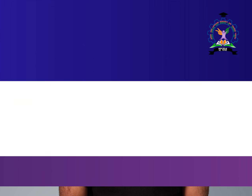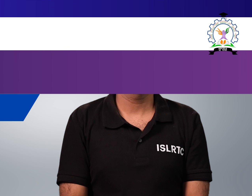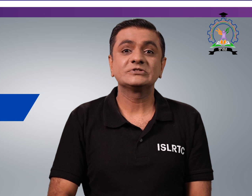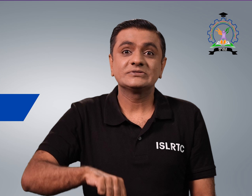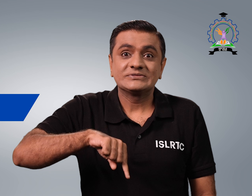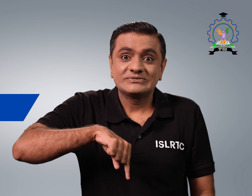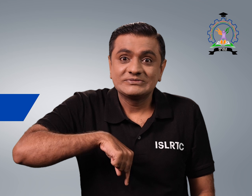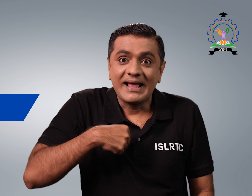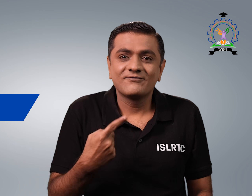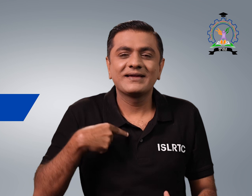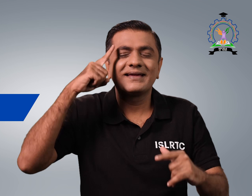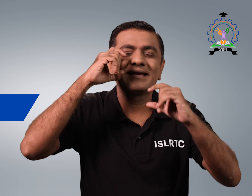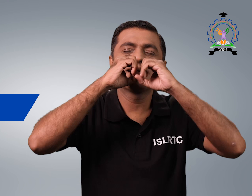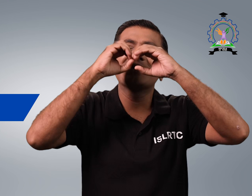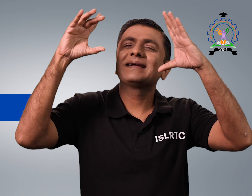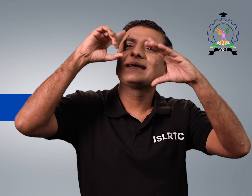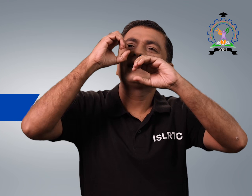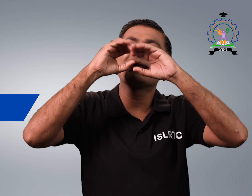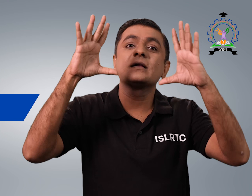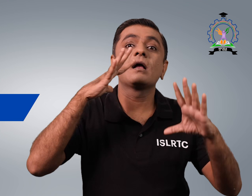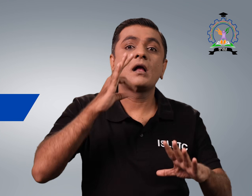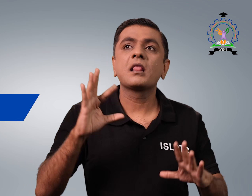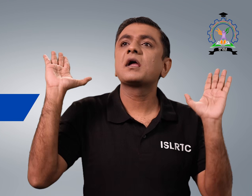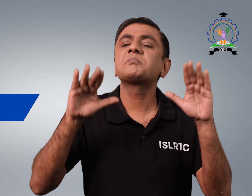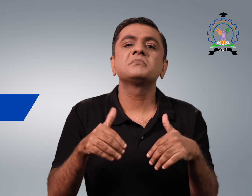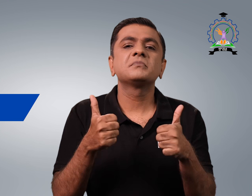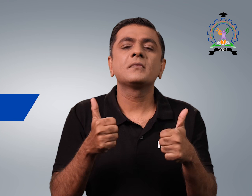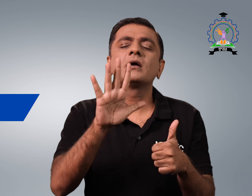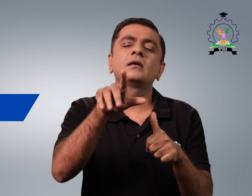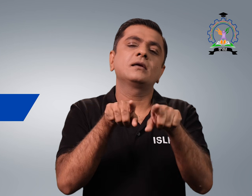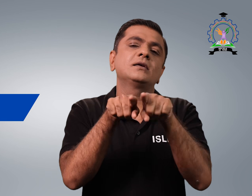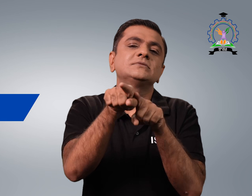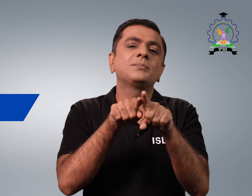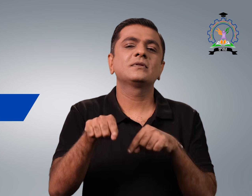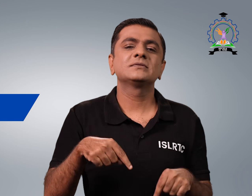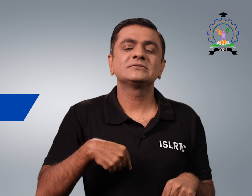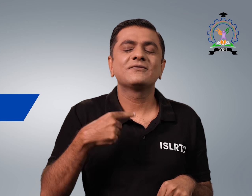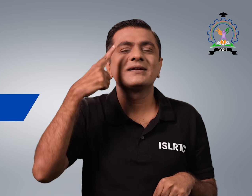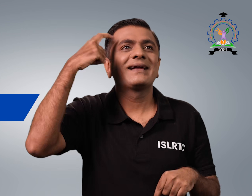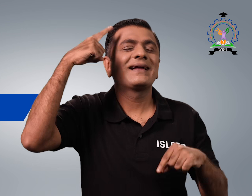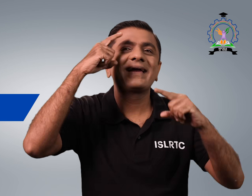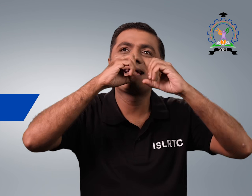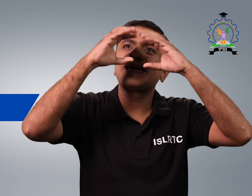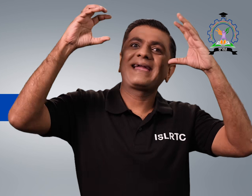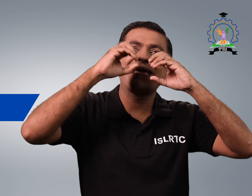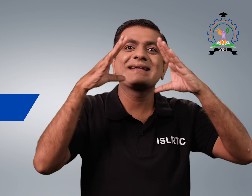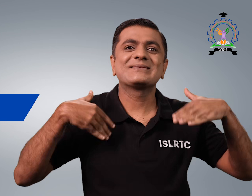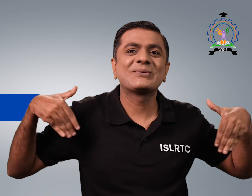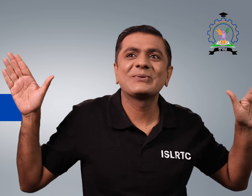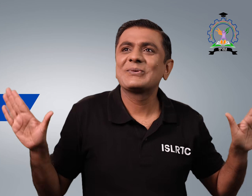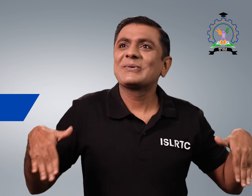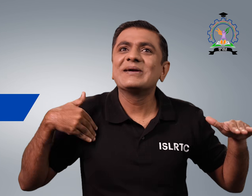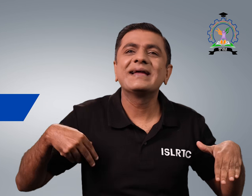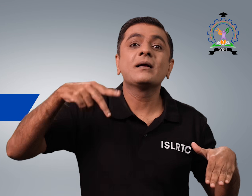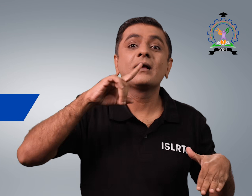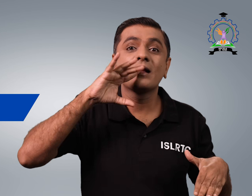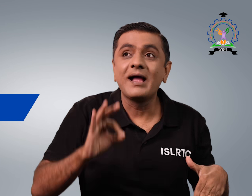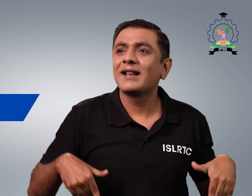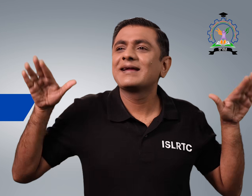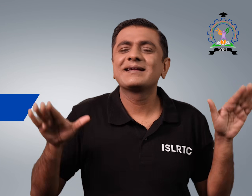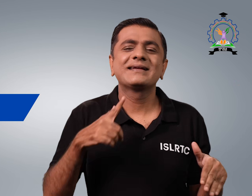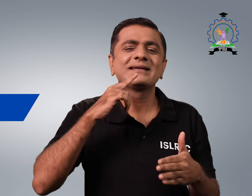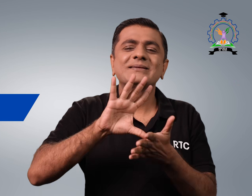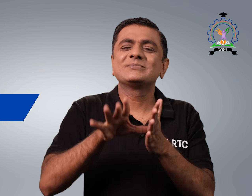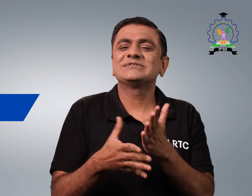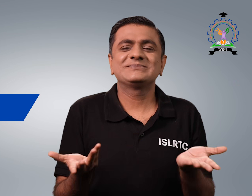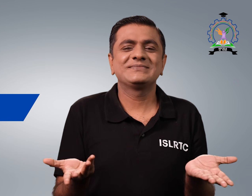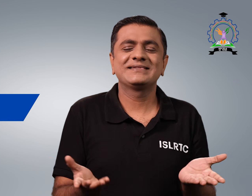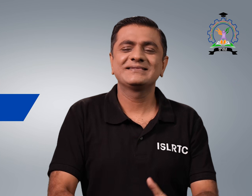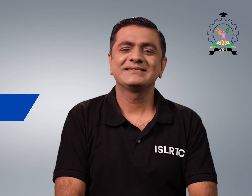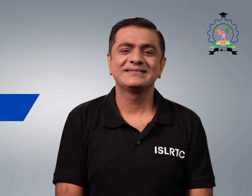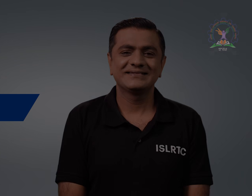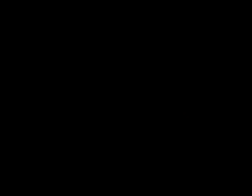It means a imaginary stories or events that do not happen in real life. For example, you have a fantasy of flying, but that can't happen in real life.